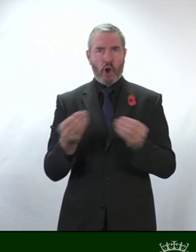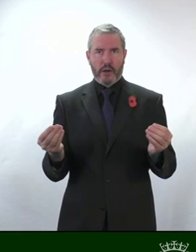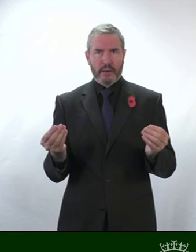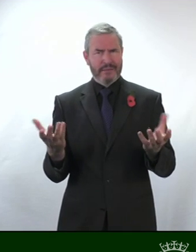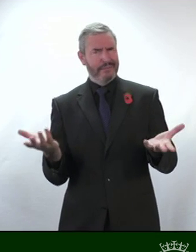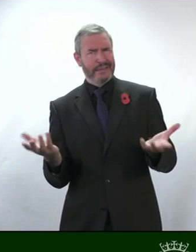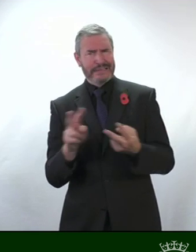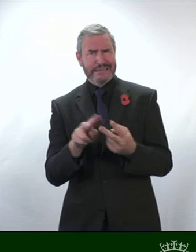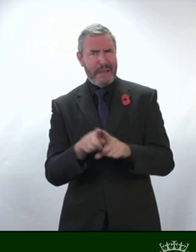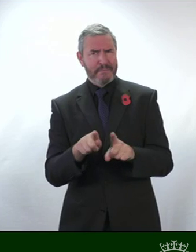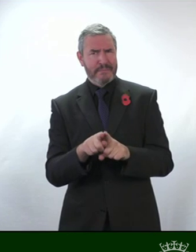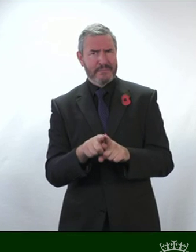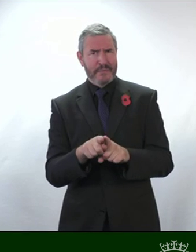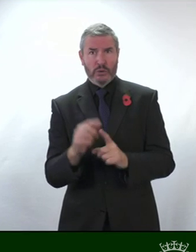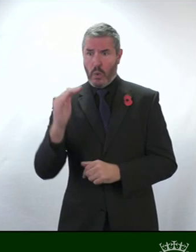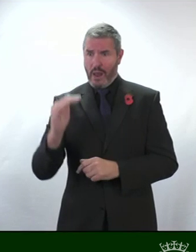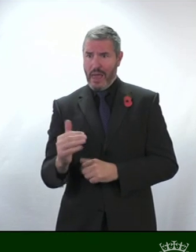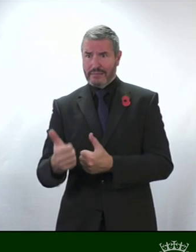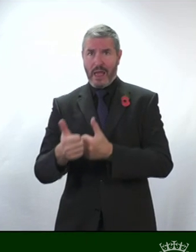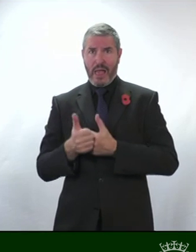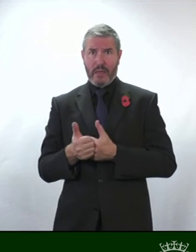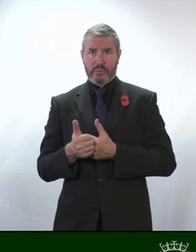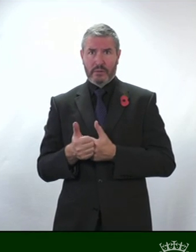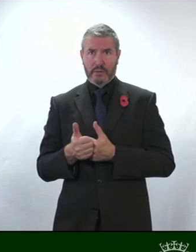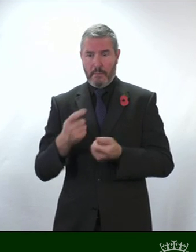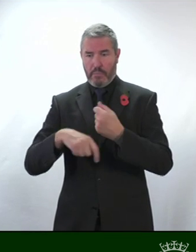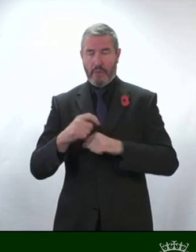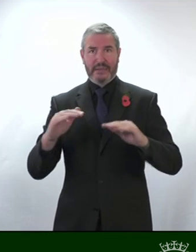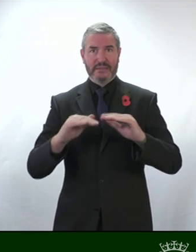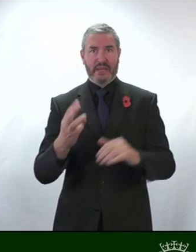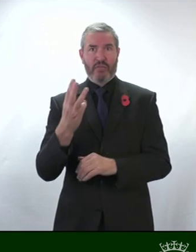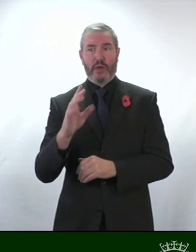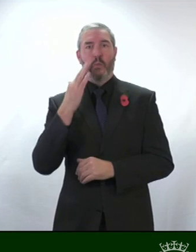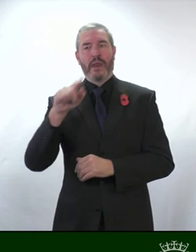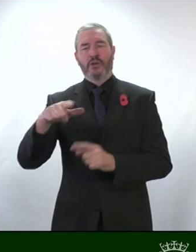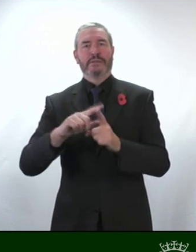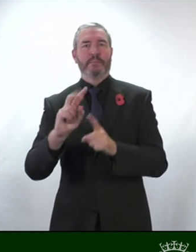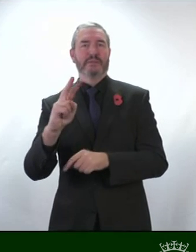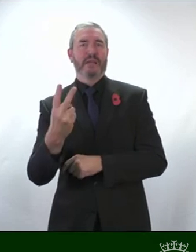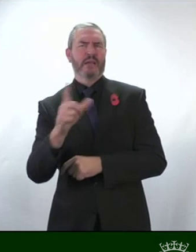So why should people receive less help from the Government if we go back into tier 3 after 2 December?